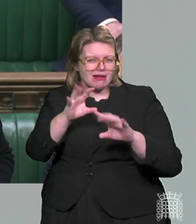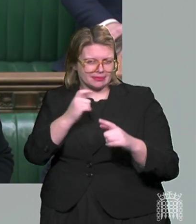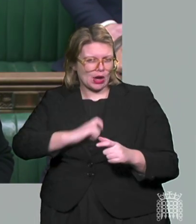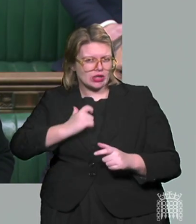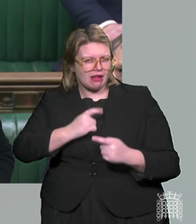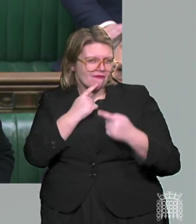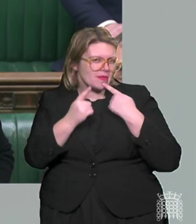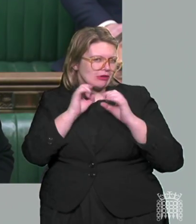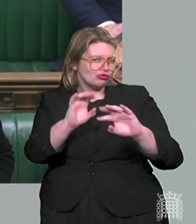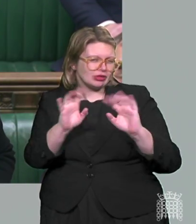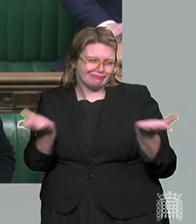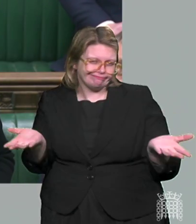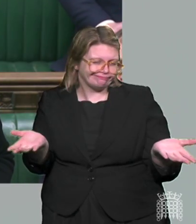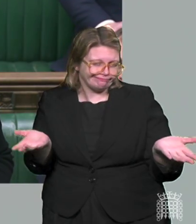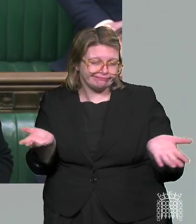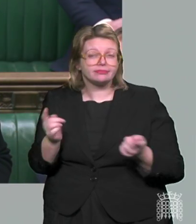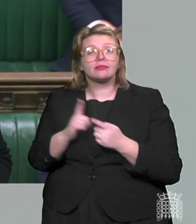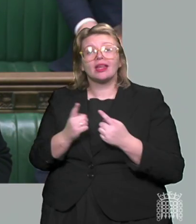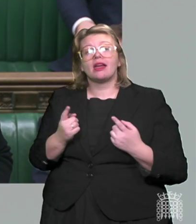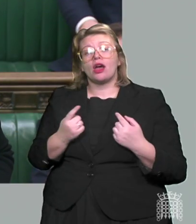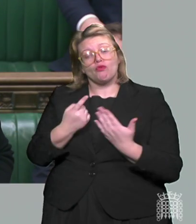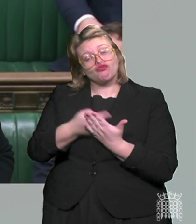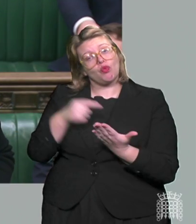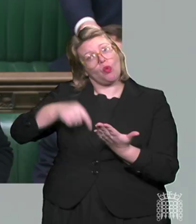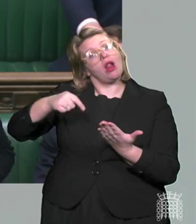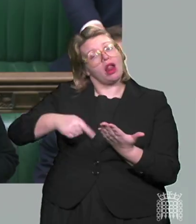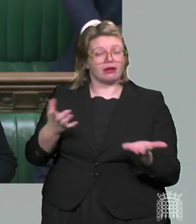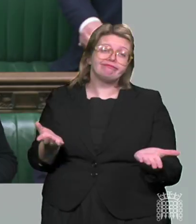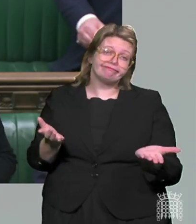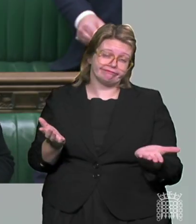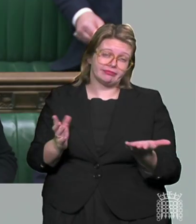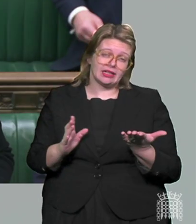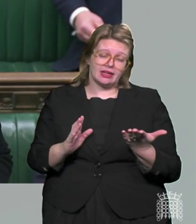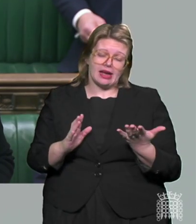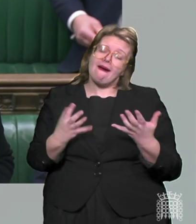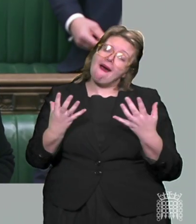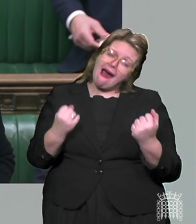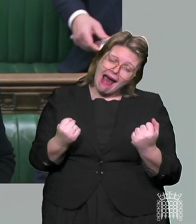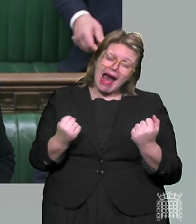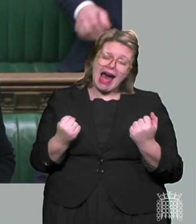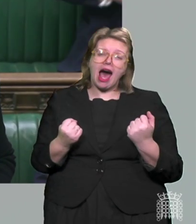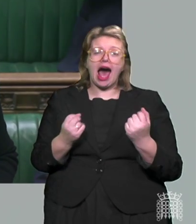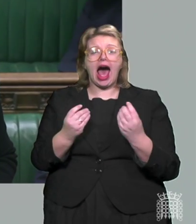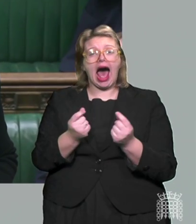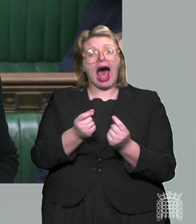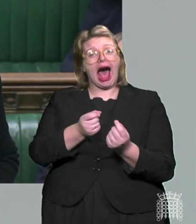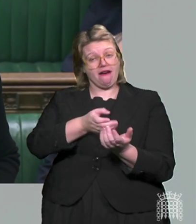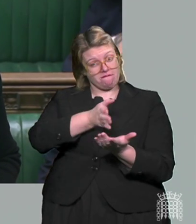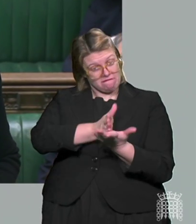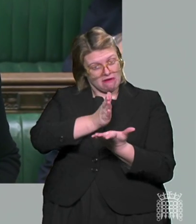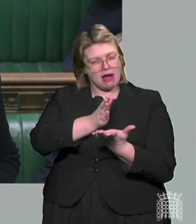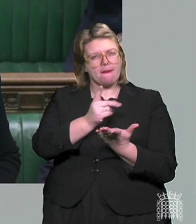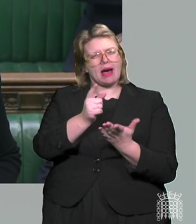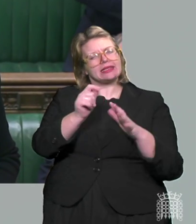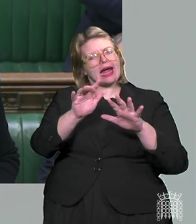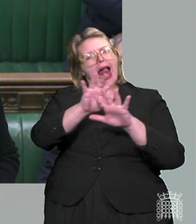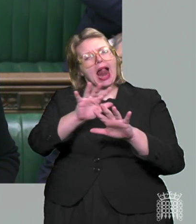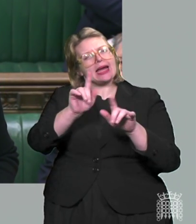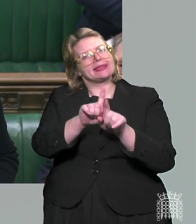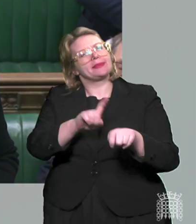I think the ministerial code allows for a certain level of wiggle room on that particular area.